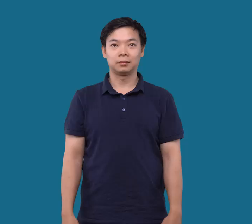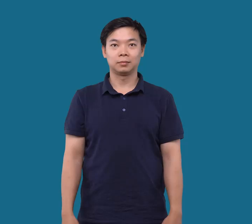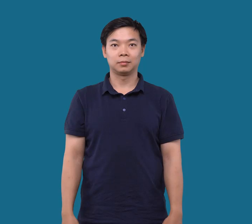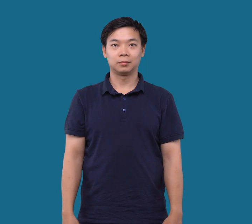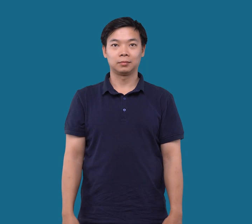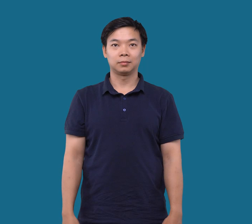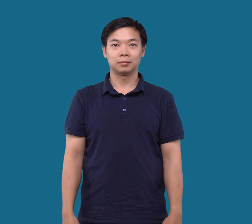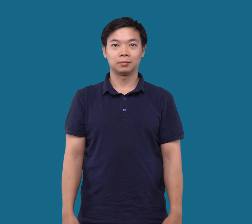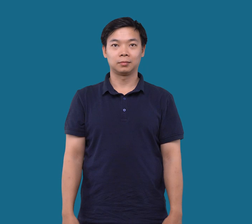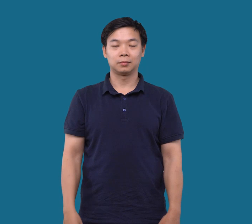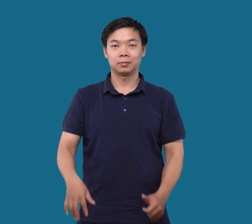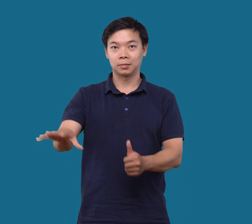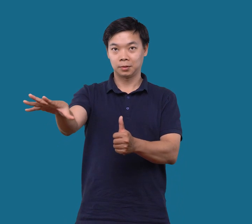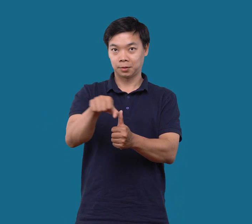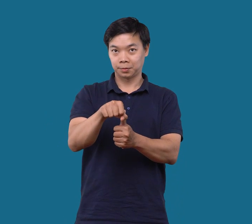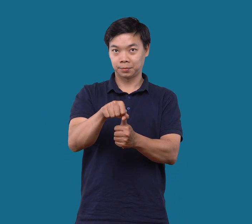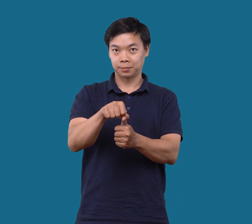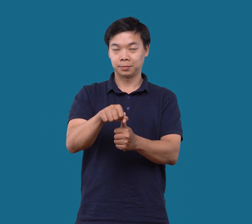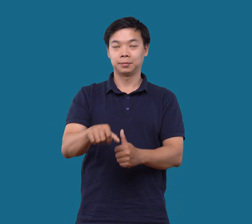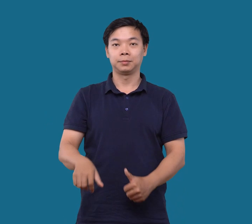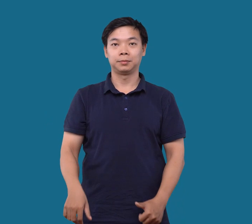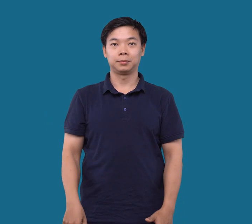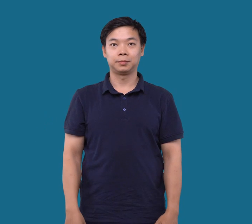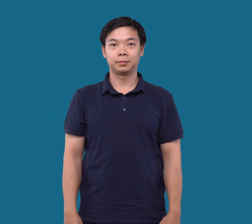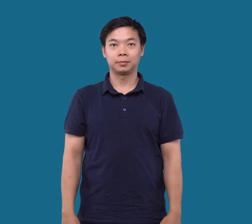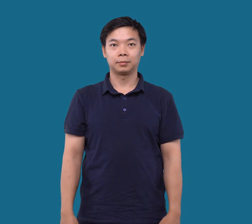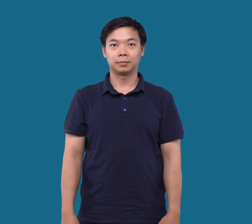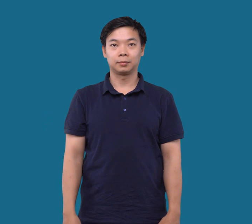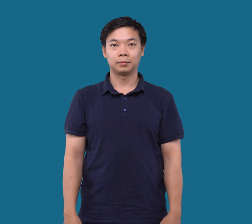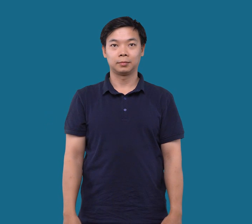người nhận